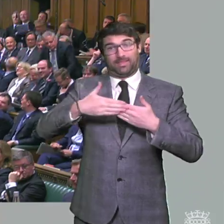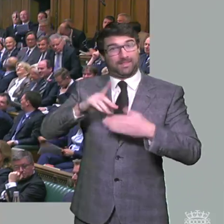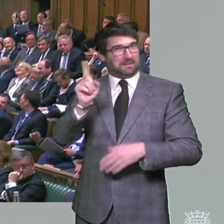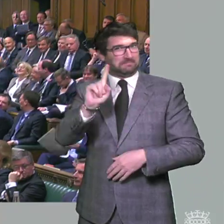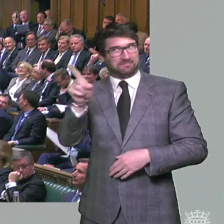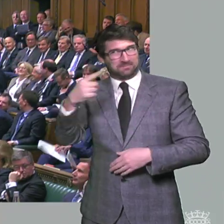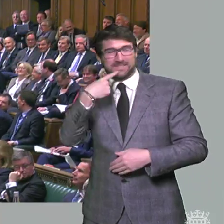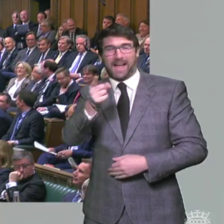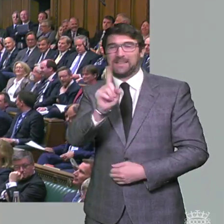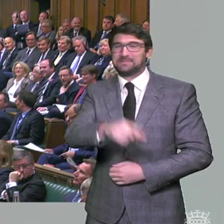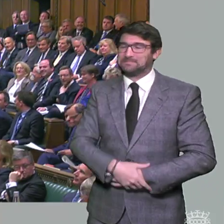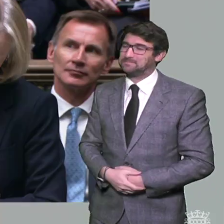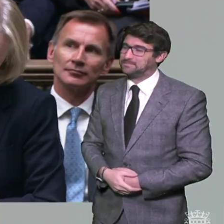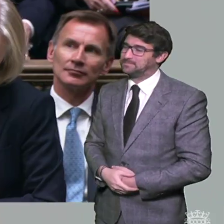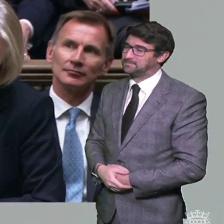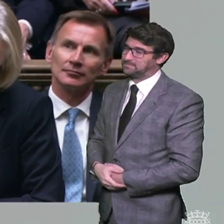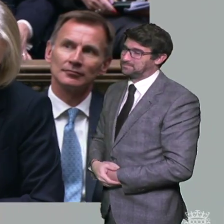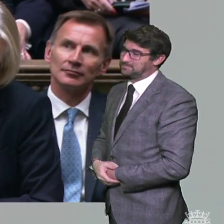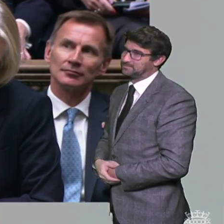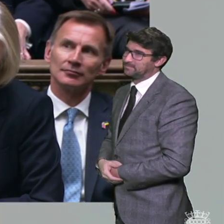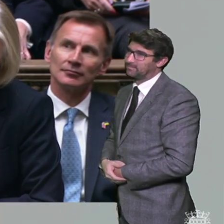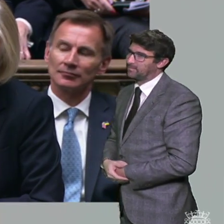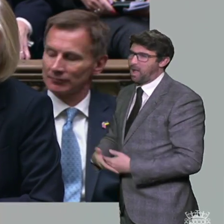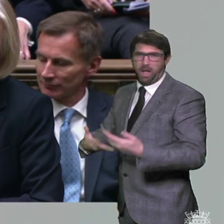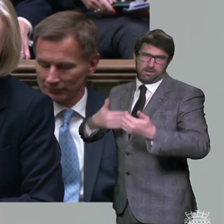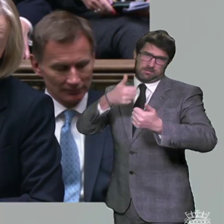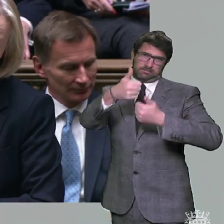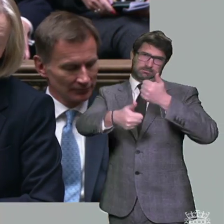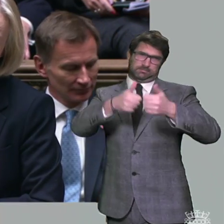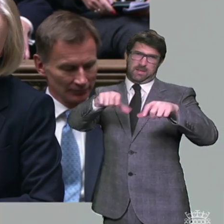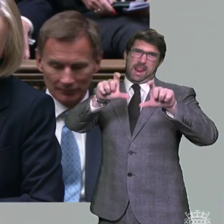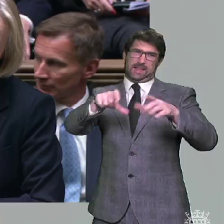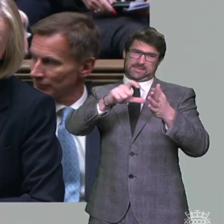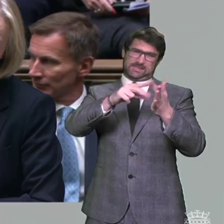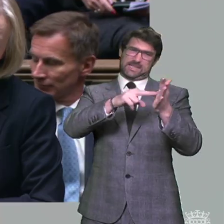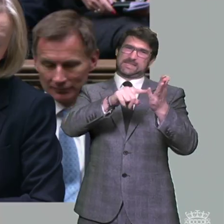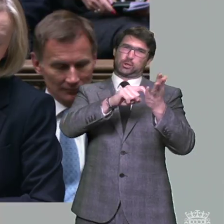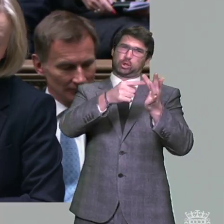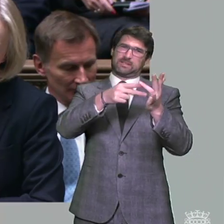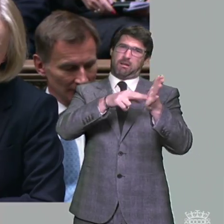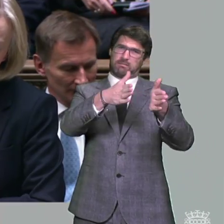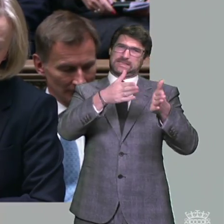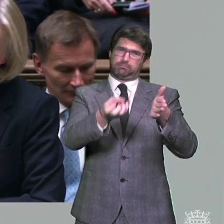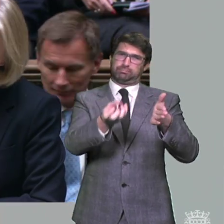I join my honourable Friend in congratulating Leigh Centurions on their return to the super league.